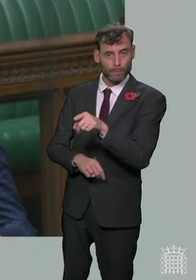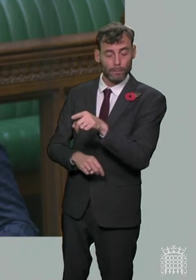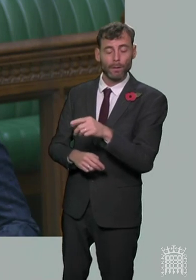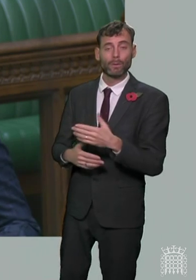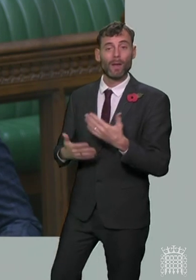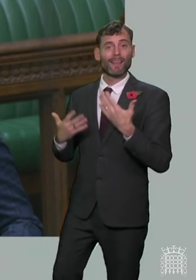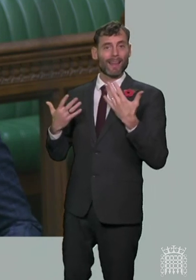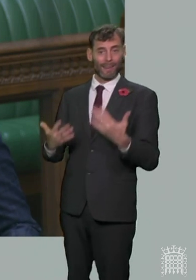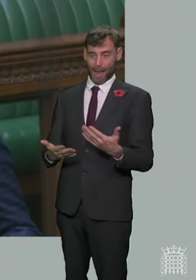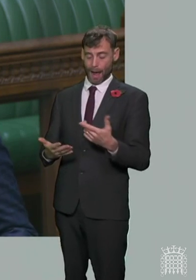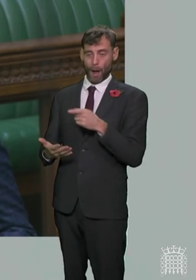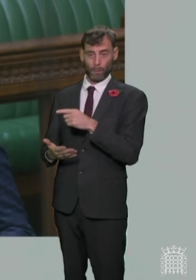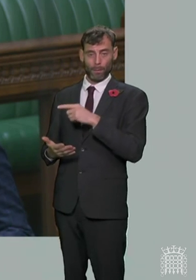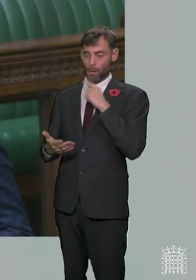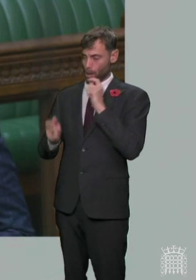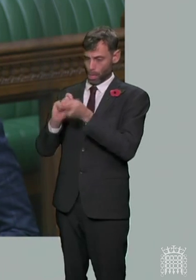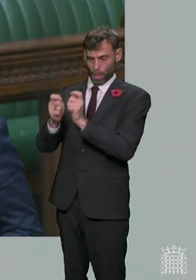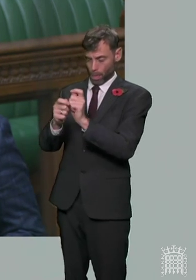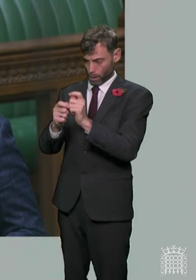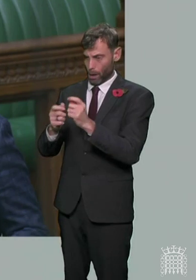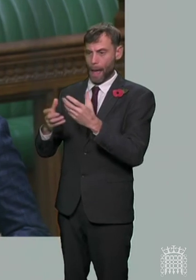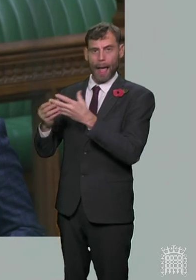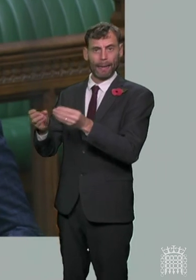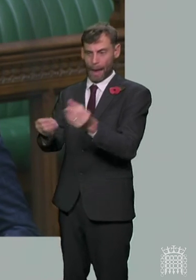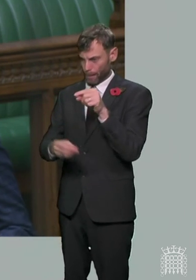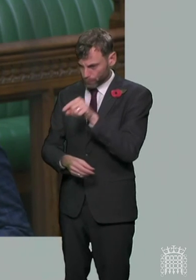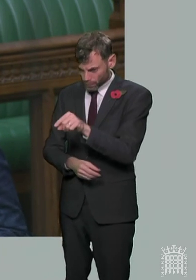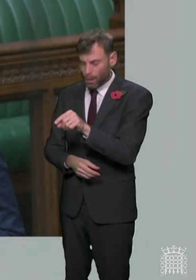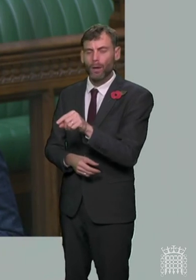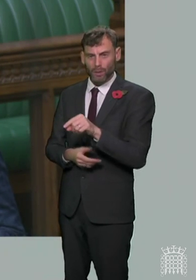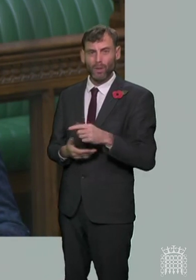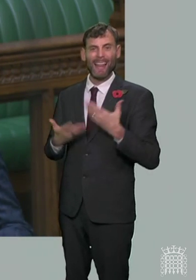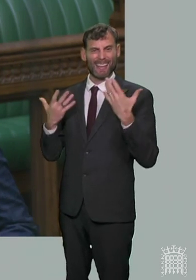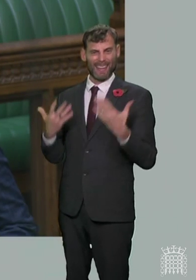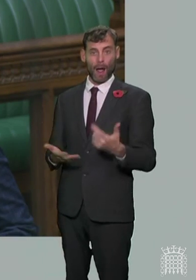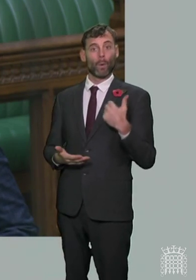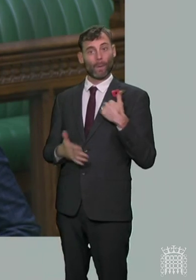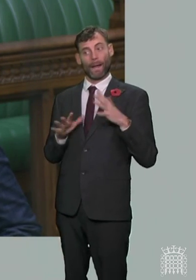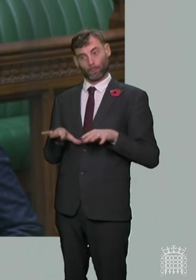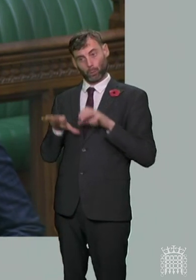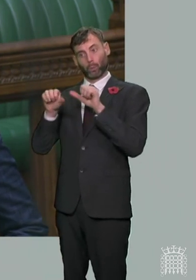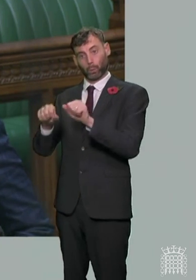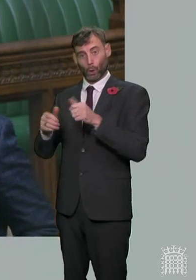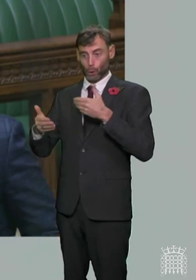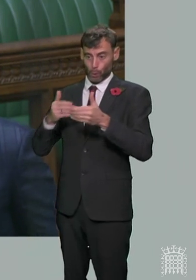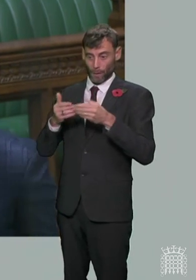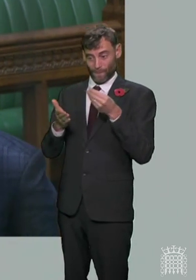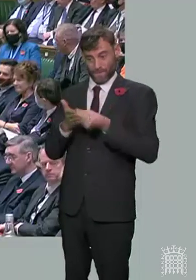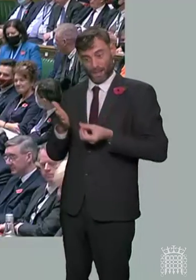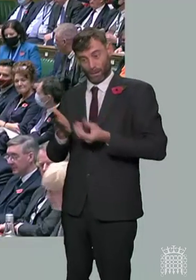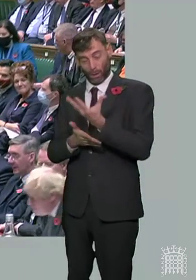Does the Prime Minister agree that this latest failure shows that the Lib Dems are just not fit to govern and that those responsible should go?